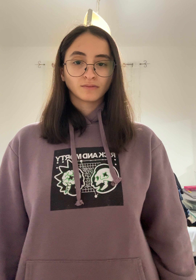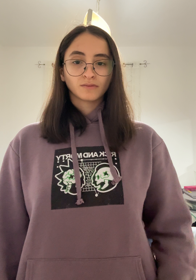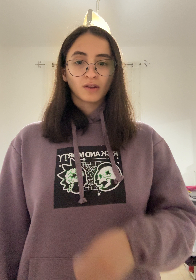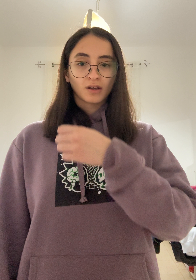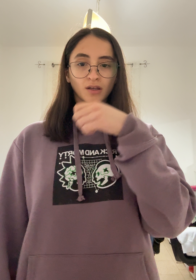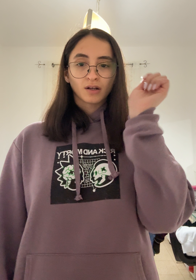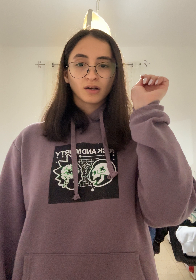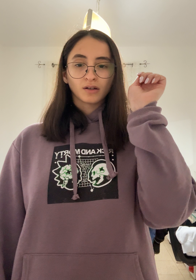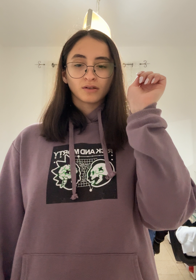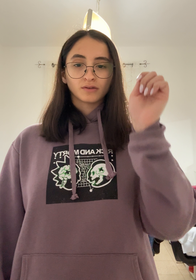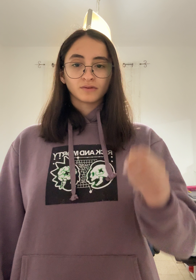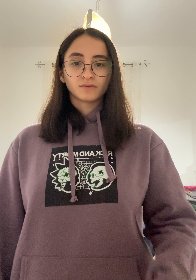יקר